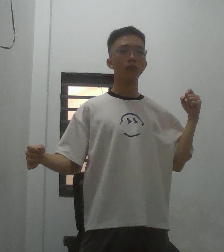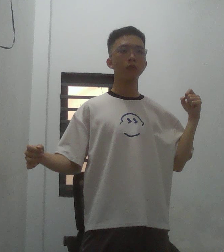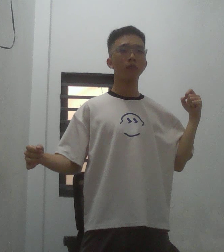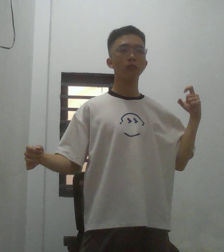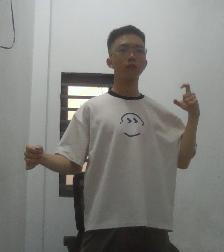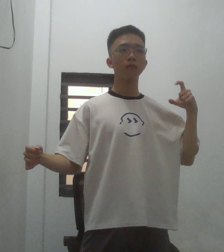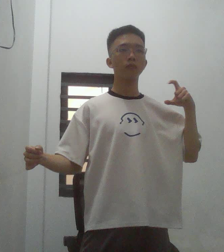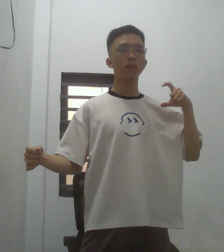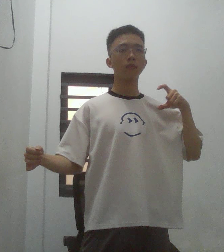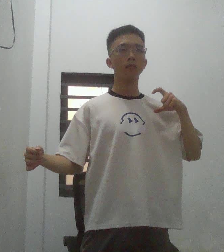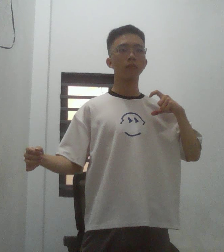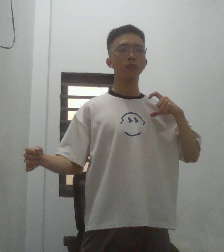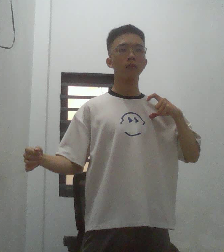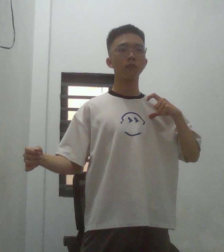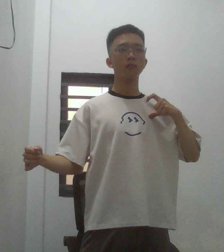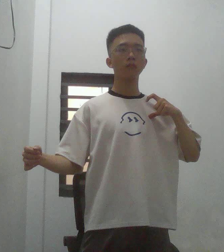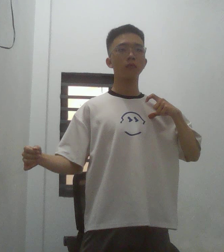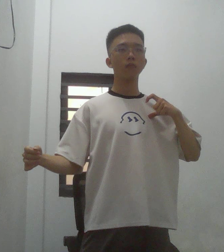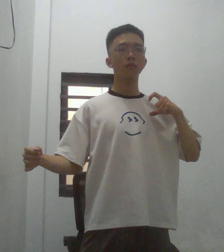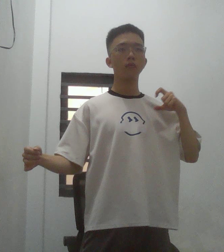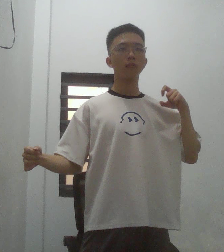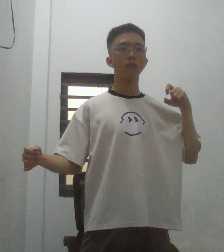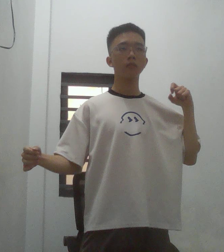giau co